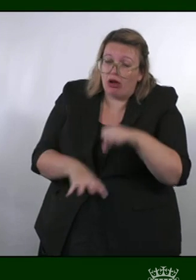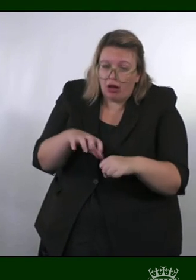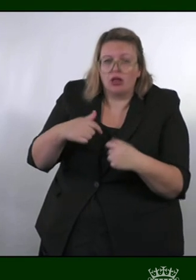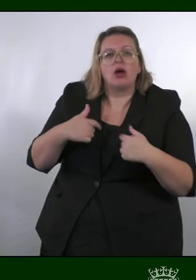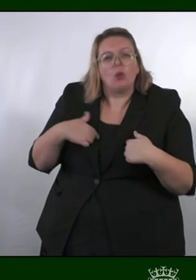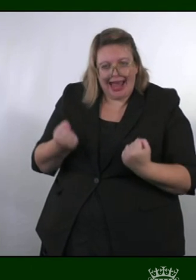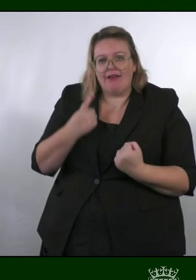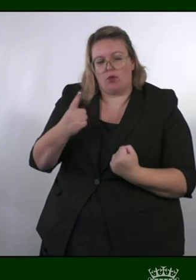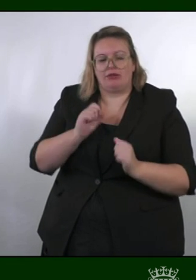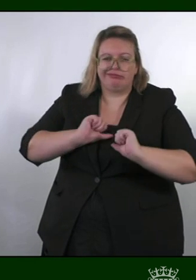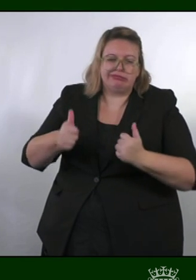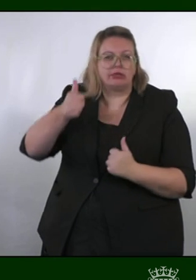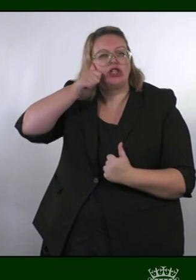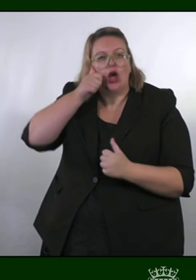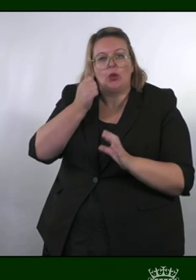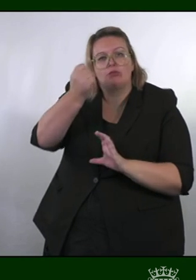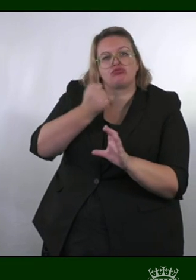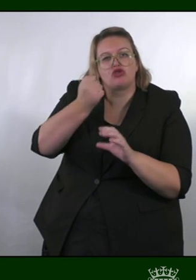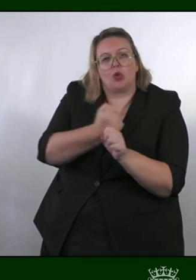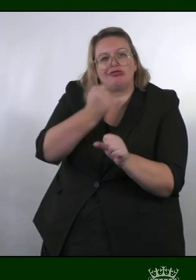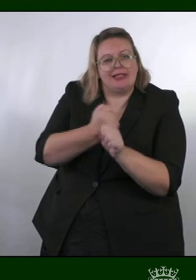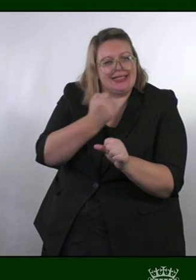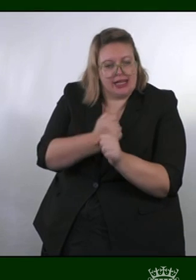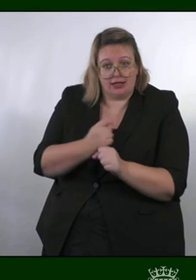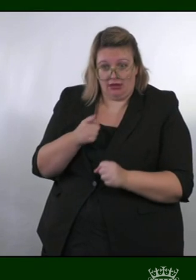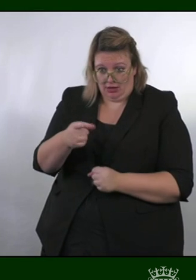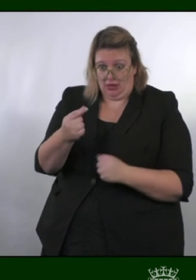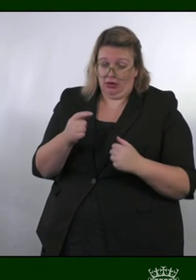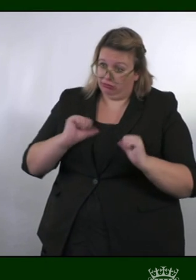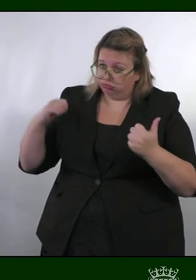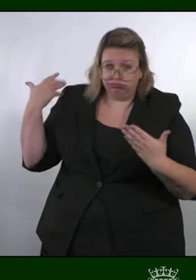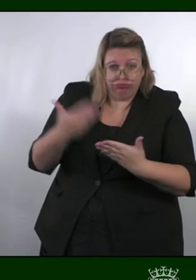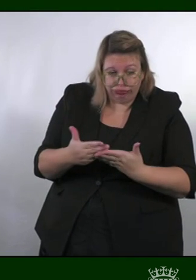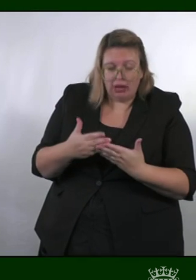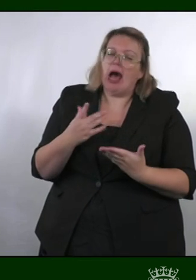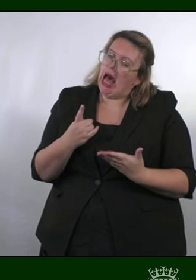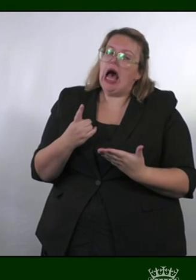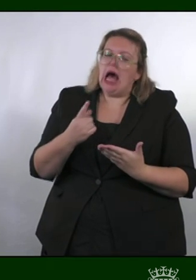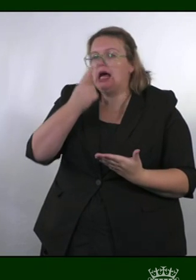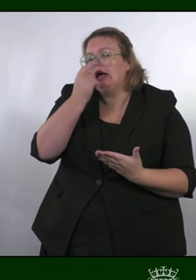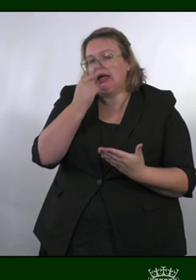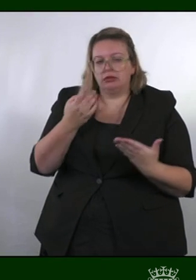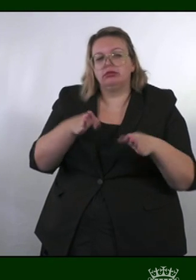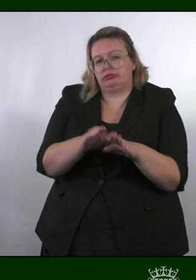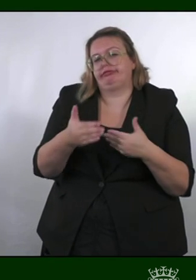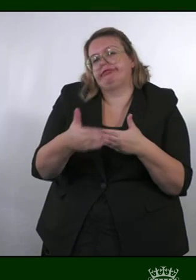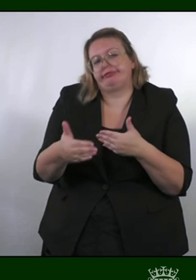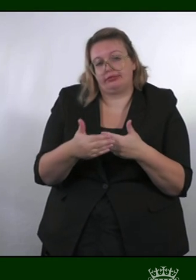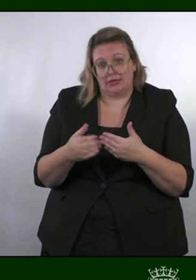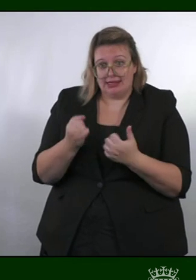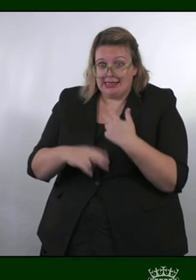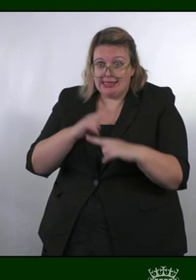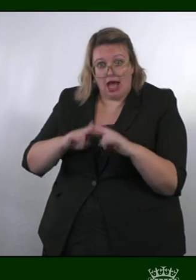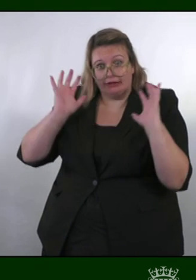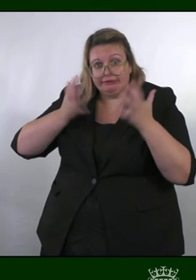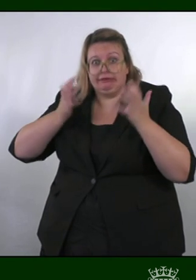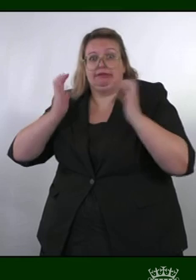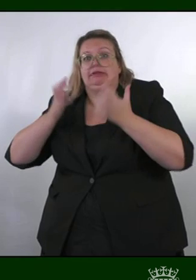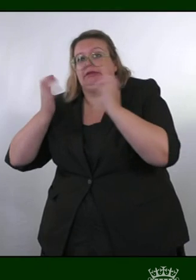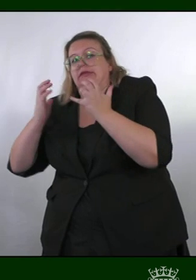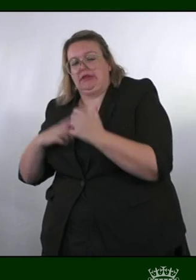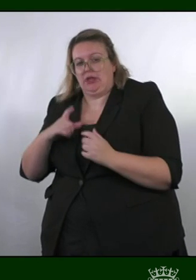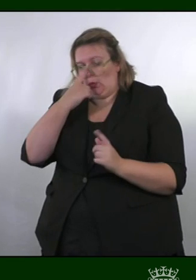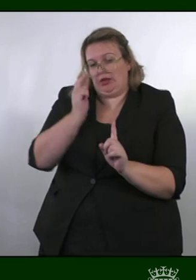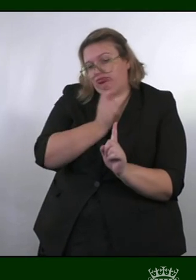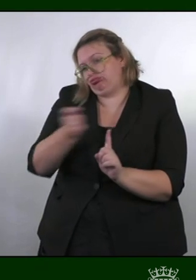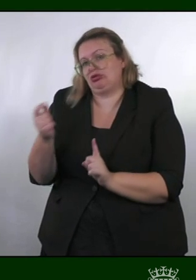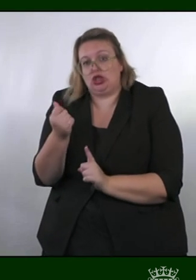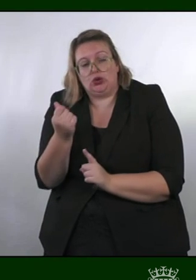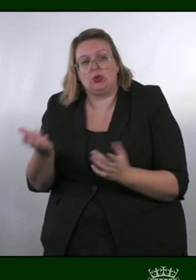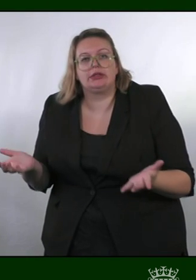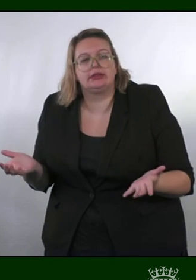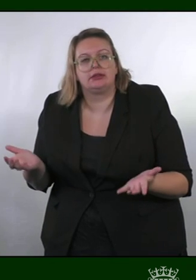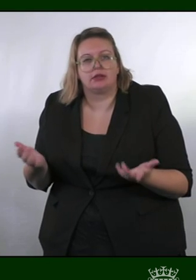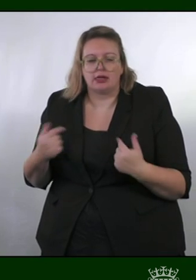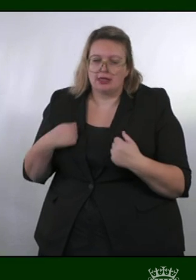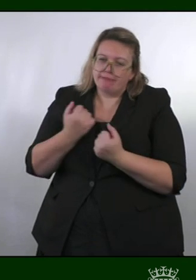With permission, I would like to make a statement on coronavirus, further to the statement made by my right hon.